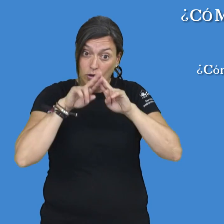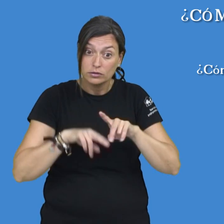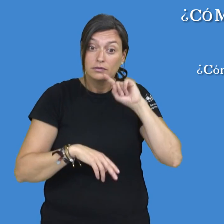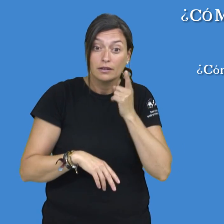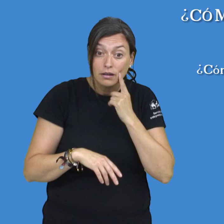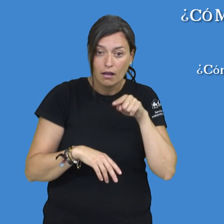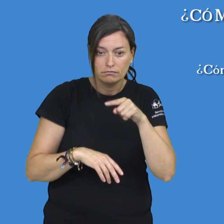descubrir